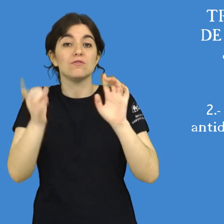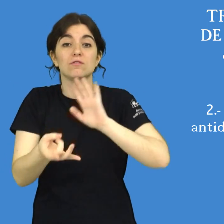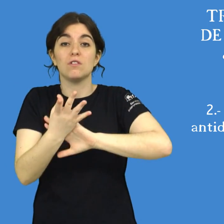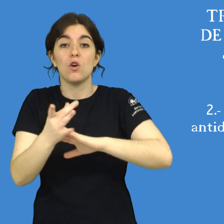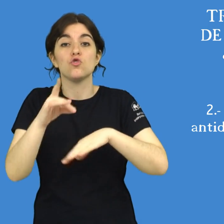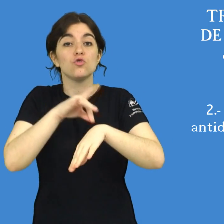crear